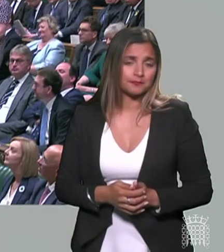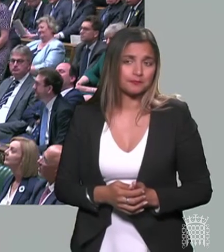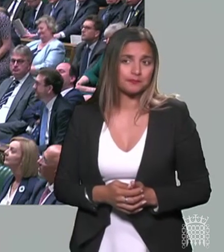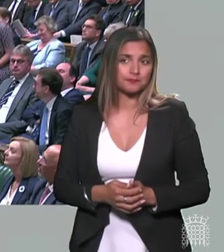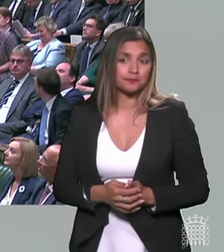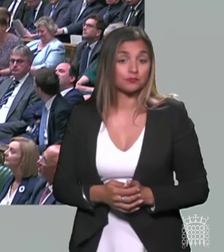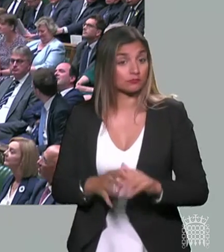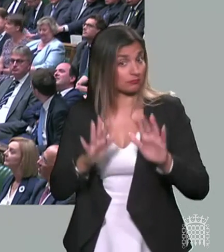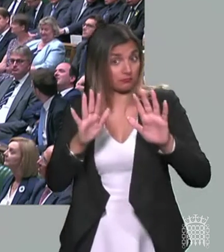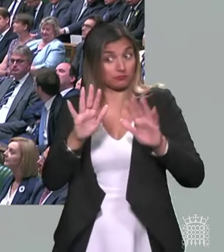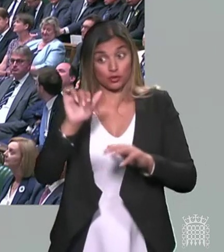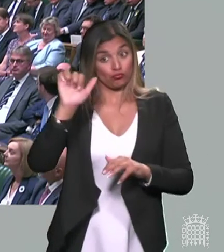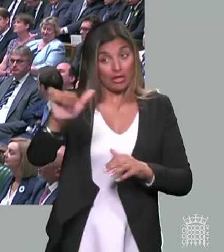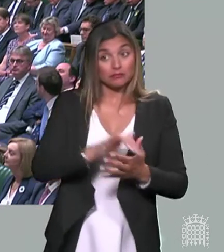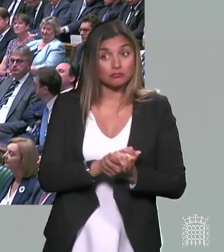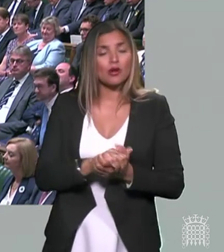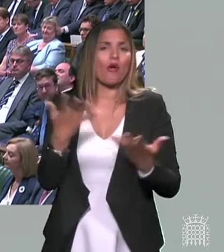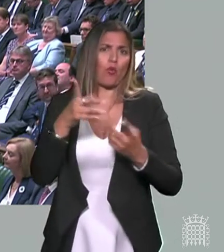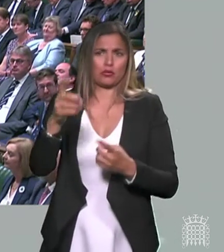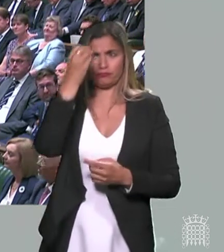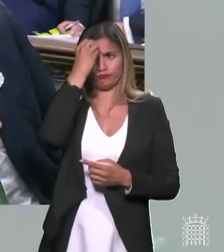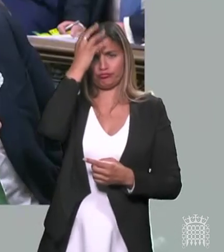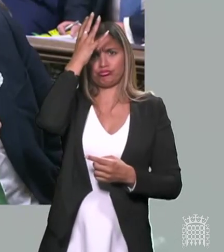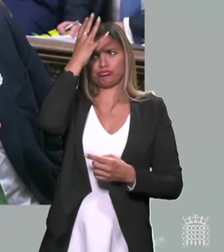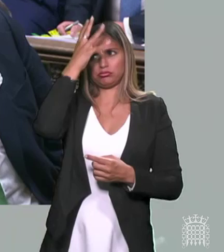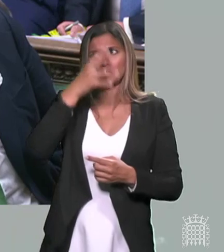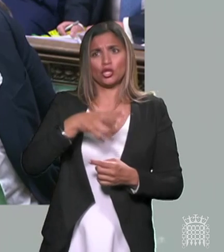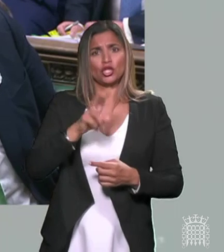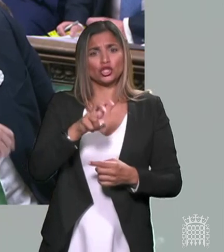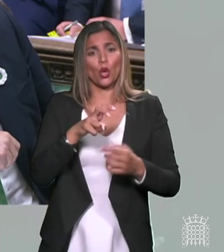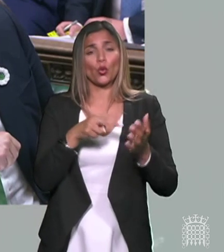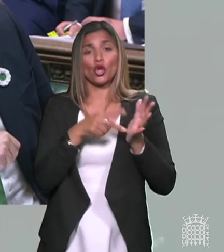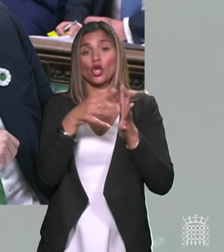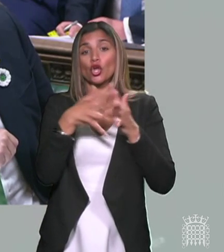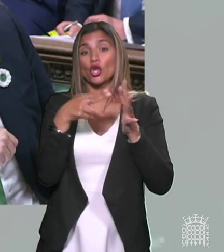The Leader of the Opposition knows a lot more about Stoke Newington than he knows about Stoke.